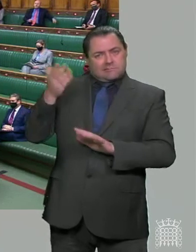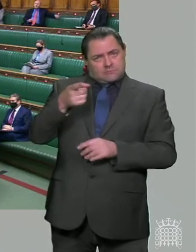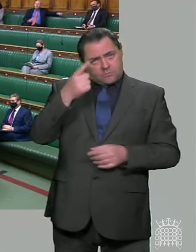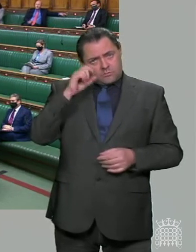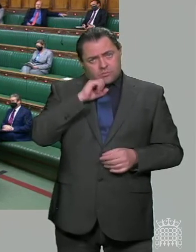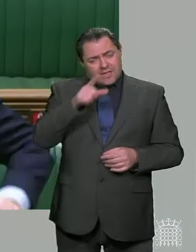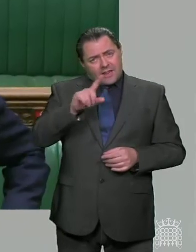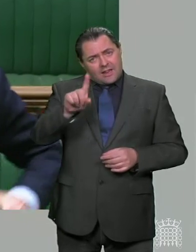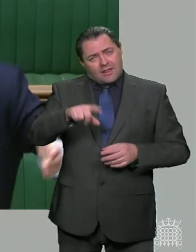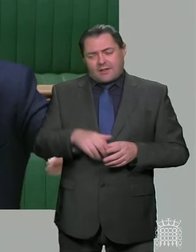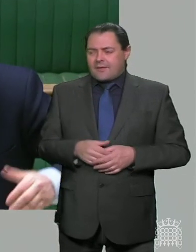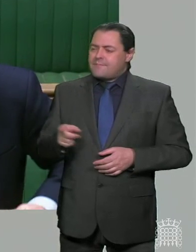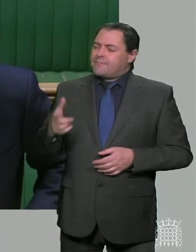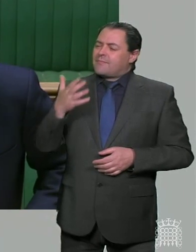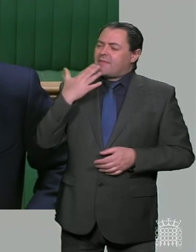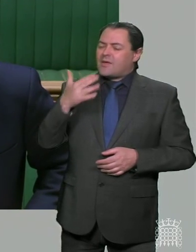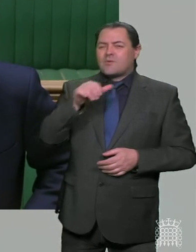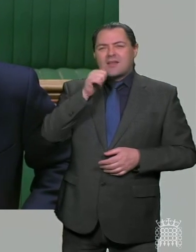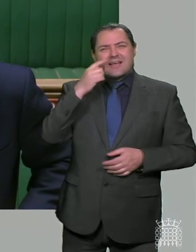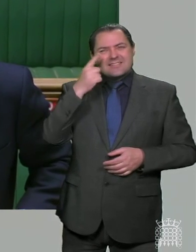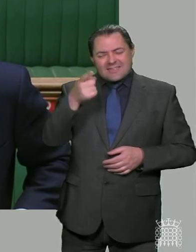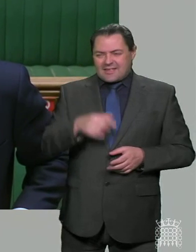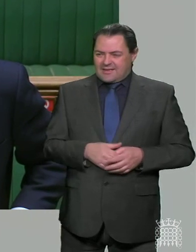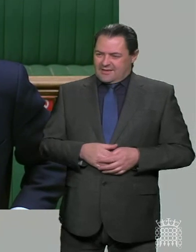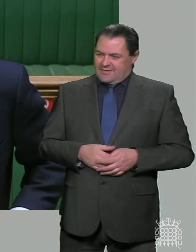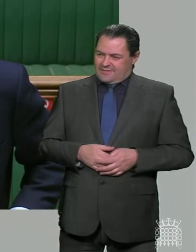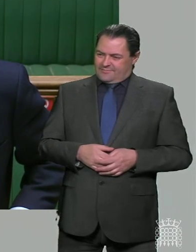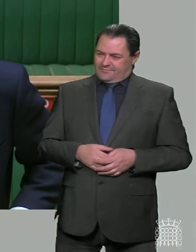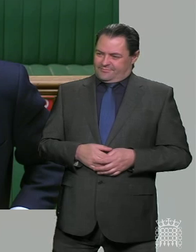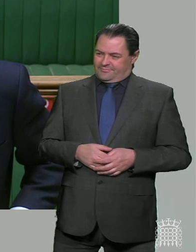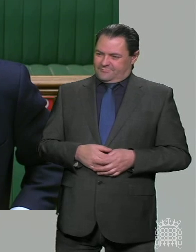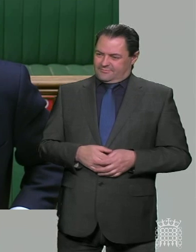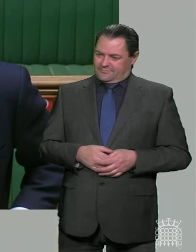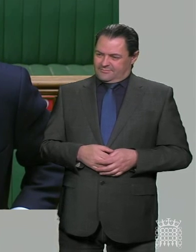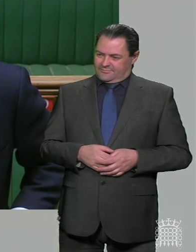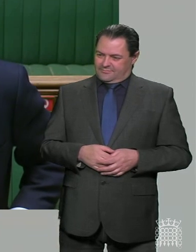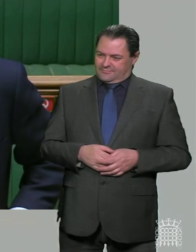I thank the right honourable Gentleman. It is great to see him in his place—it is always great to see him in this place.